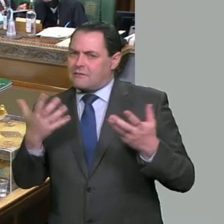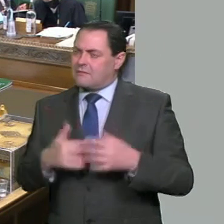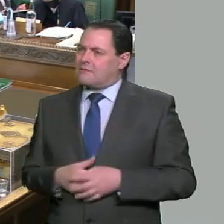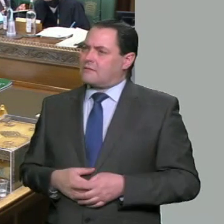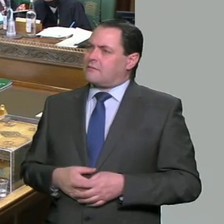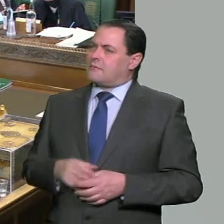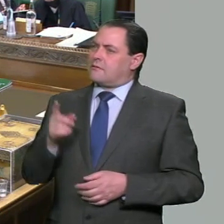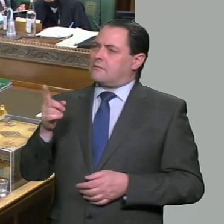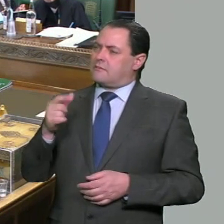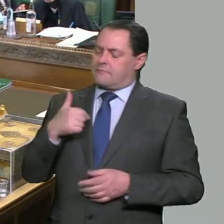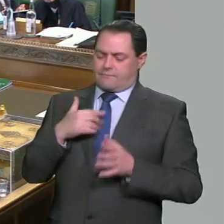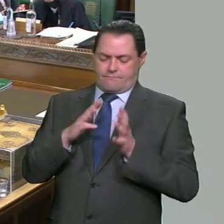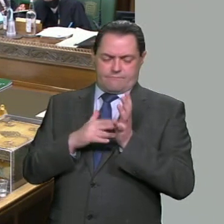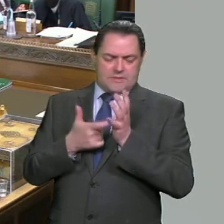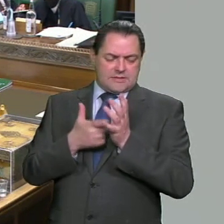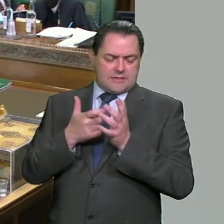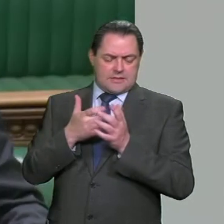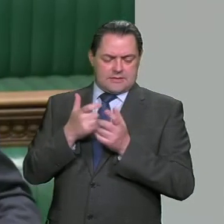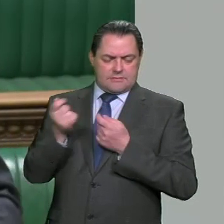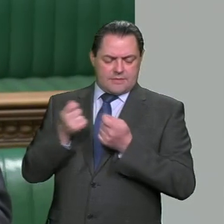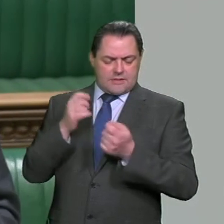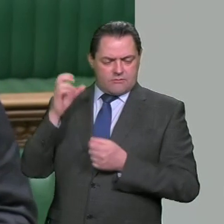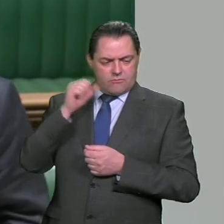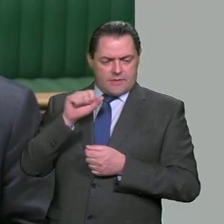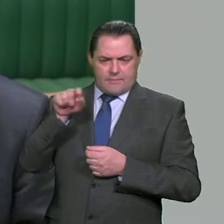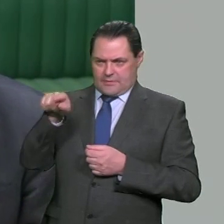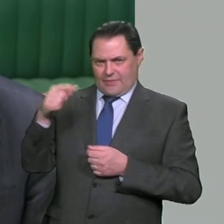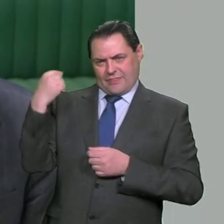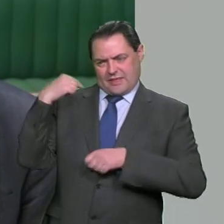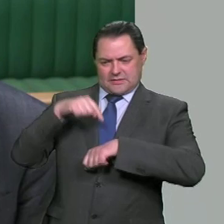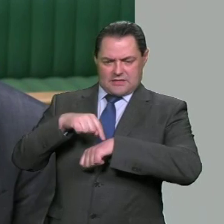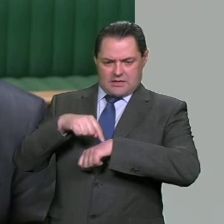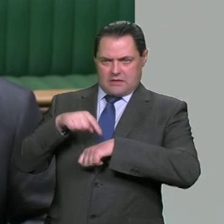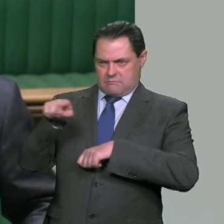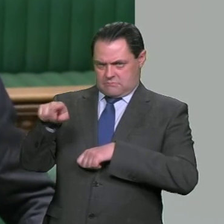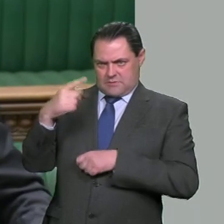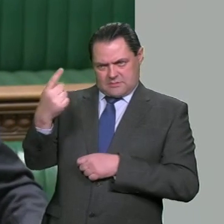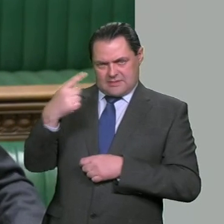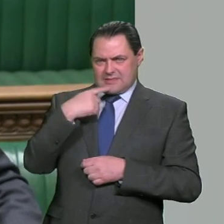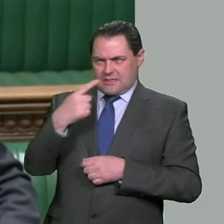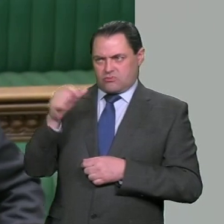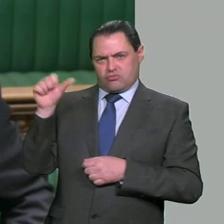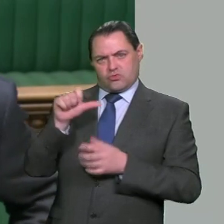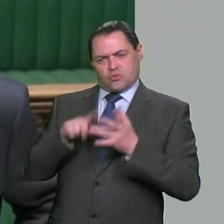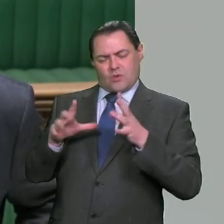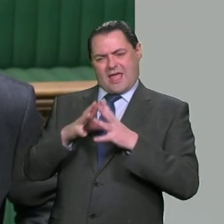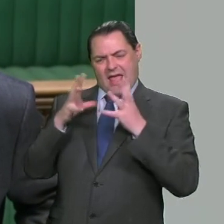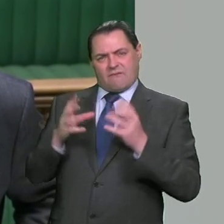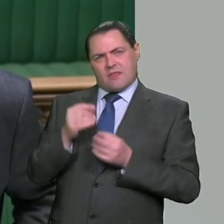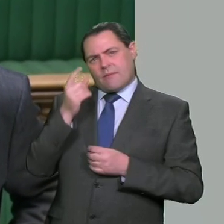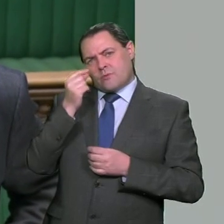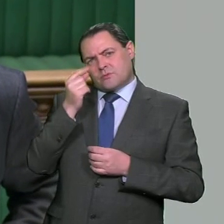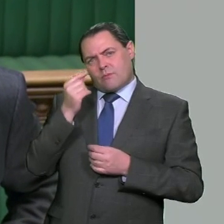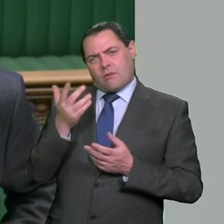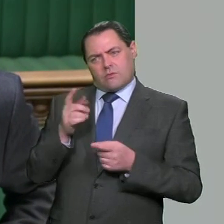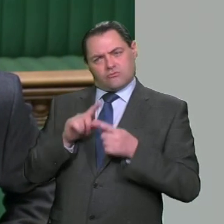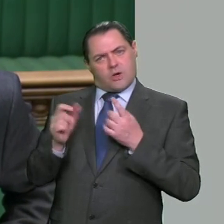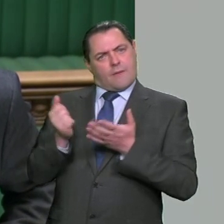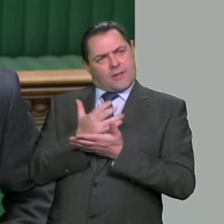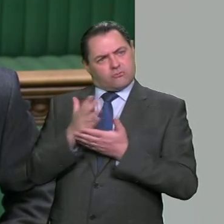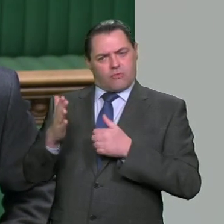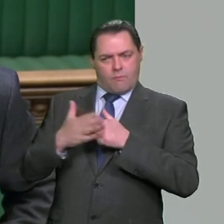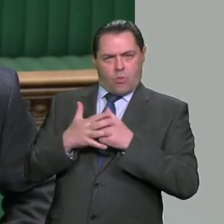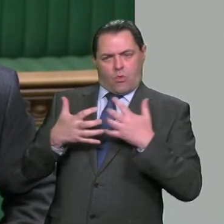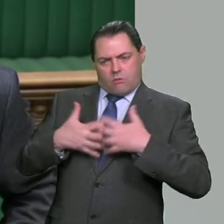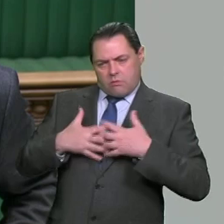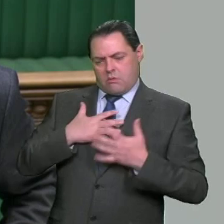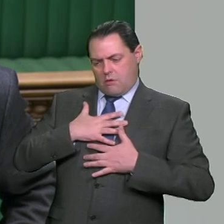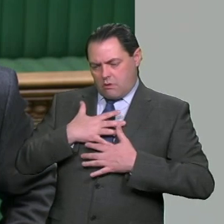I recall the right honourable and learned Gentleman saying at the time that we should do everything that we could to get more ventilators.